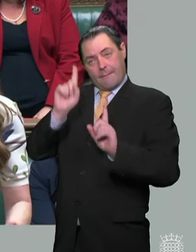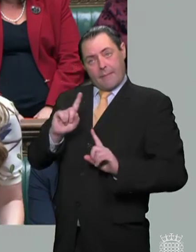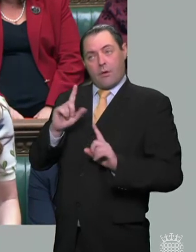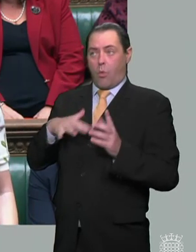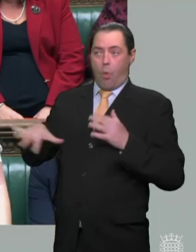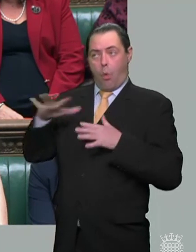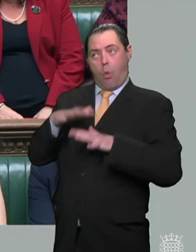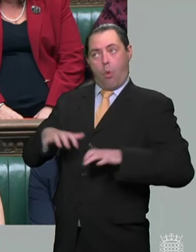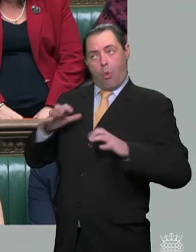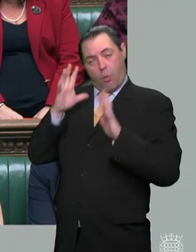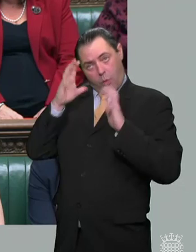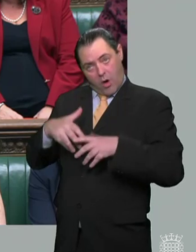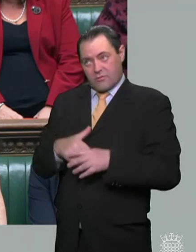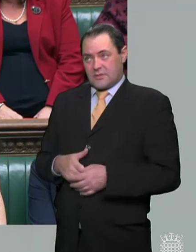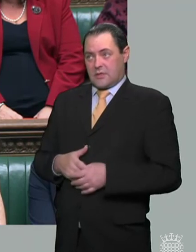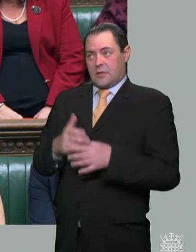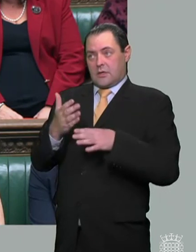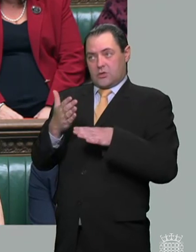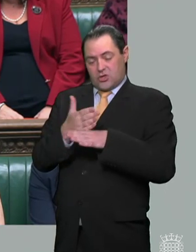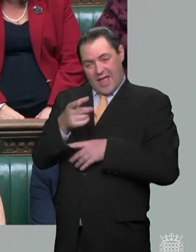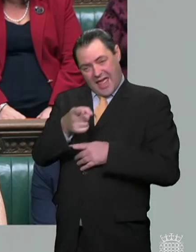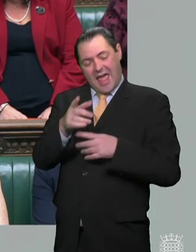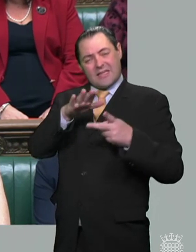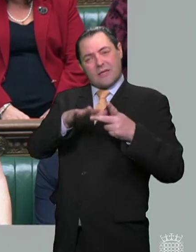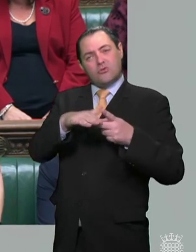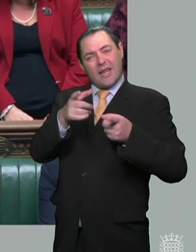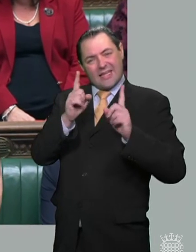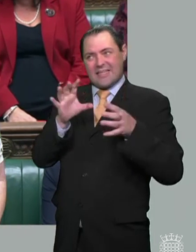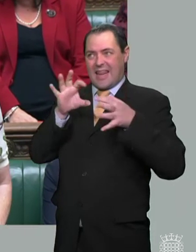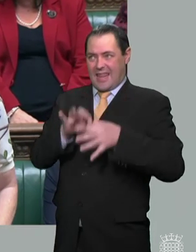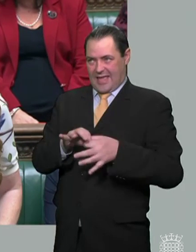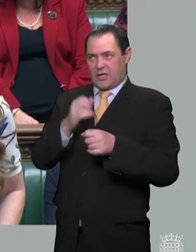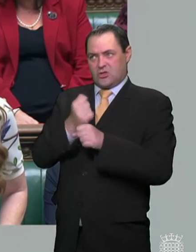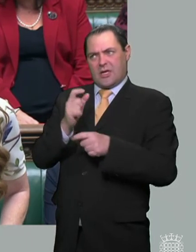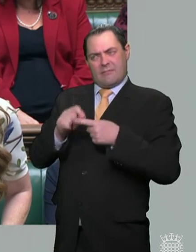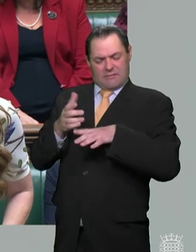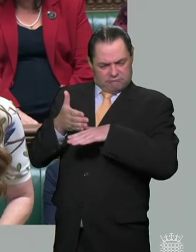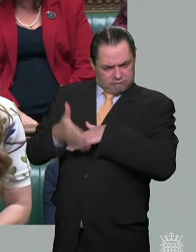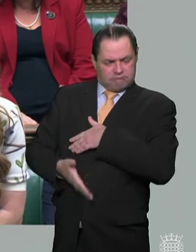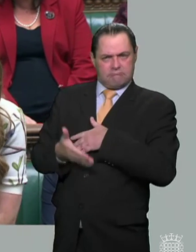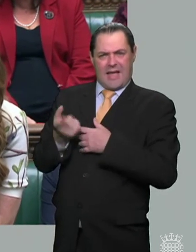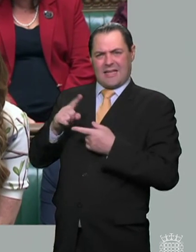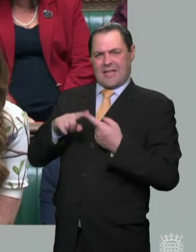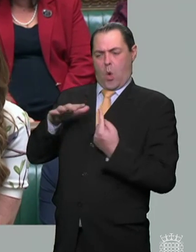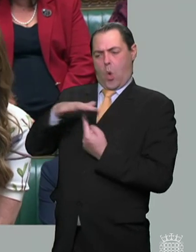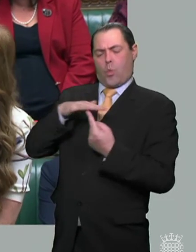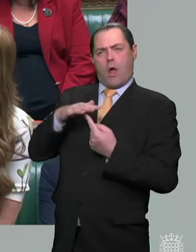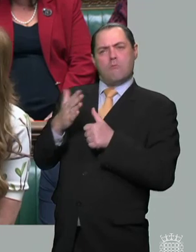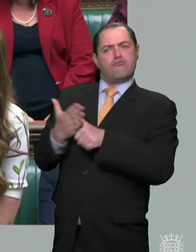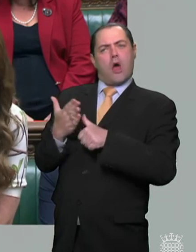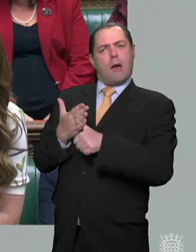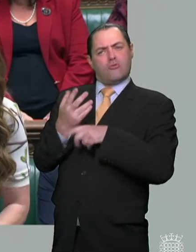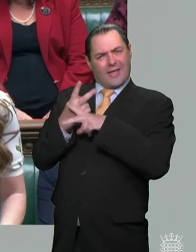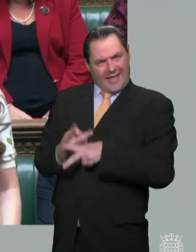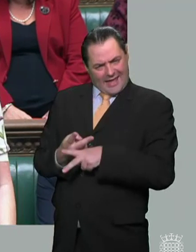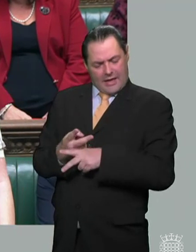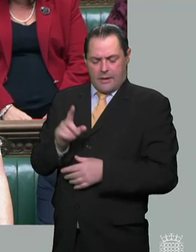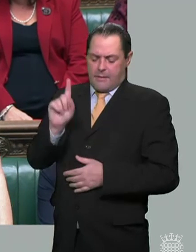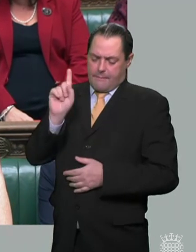I join the Deputy Prime Minister in his comments regarding the work of GPs and our local primary care services.